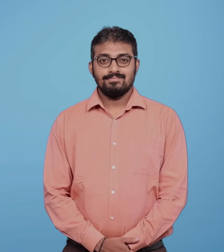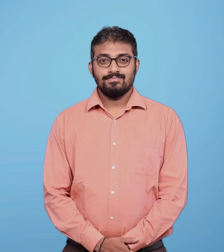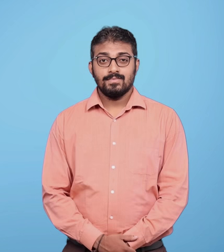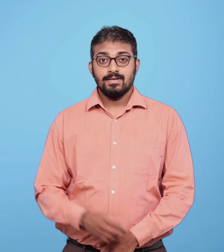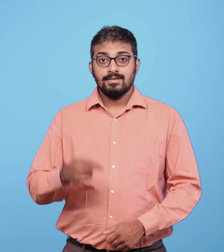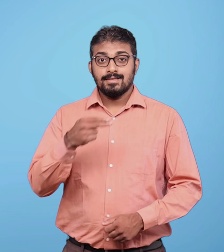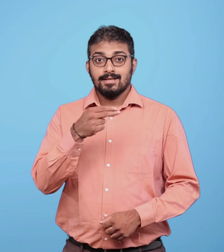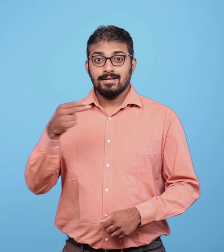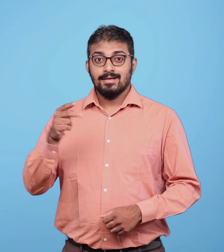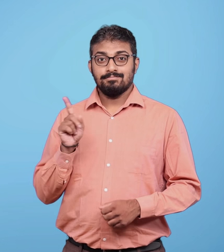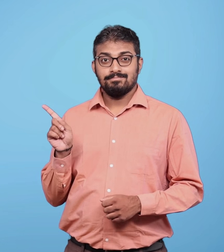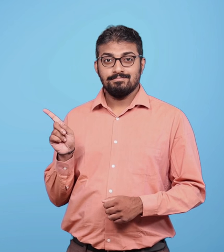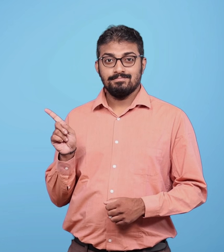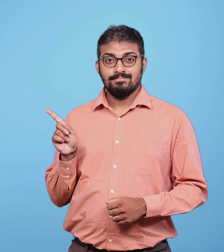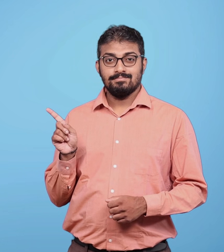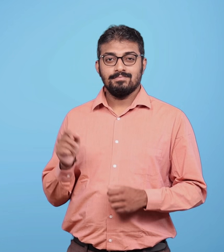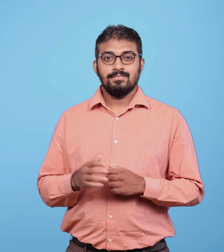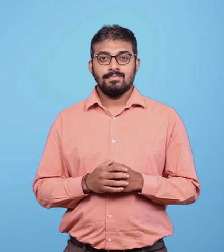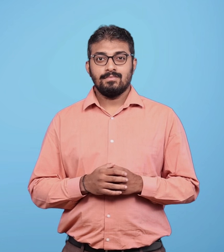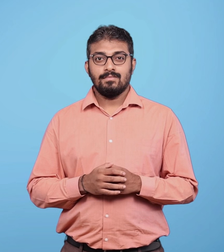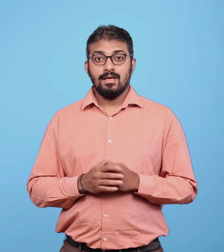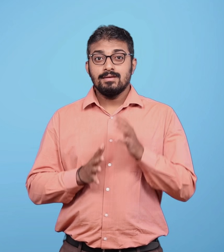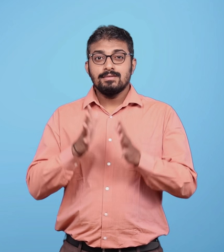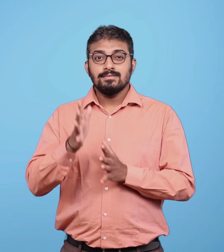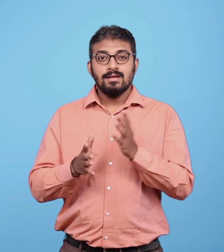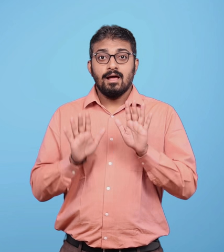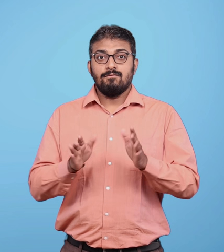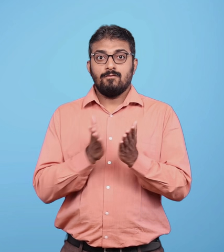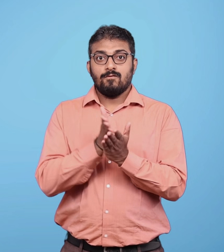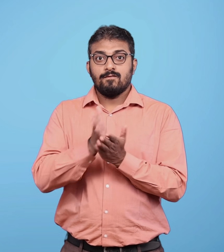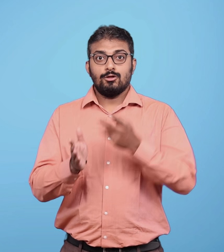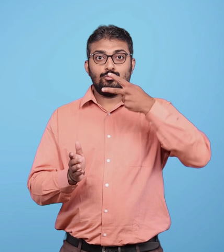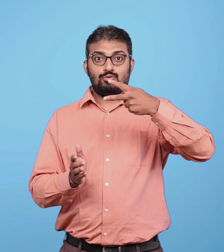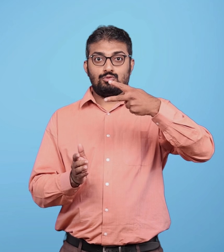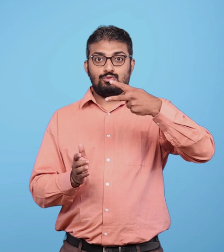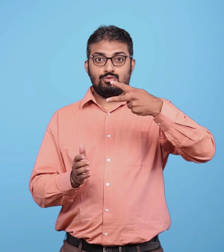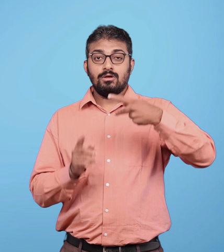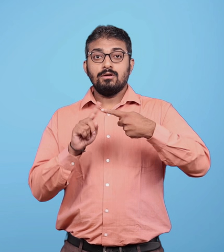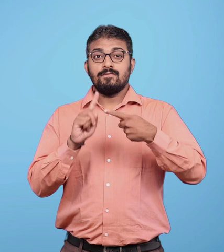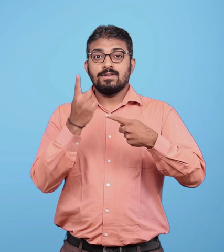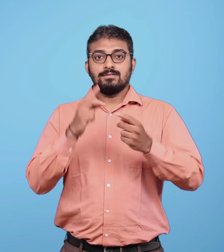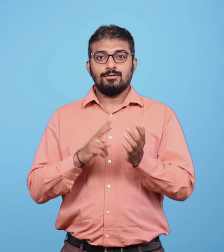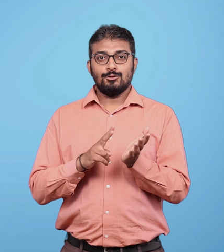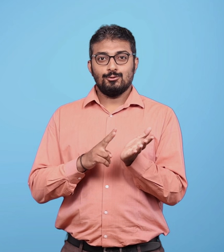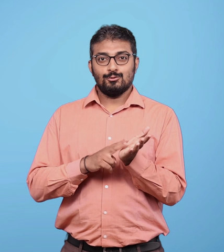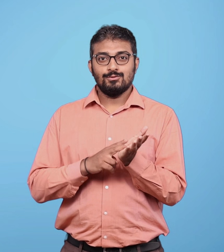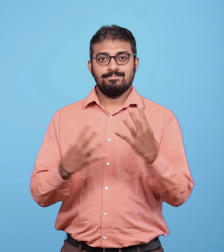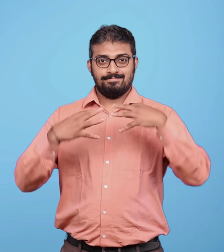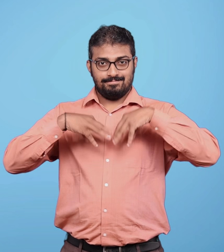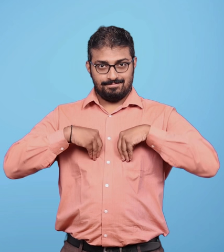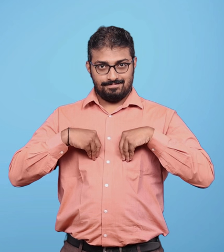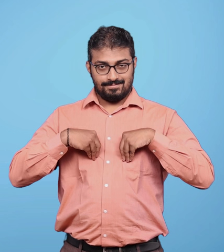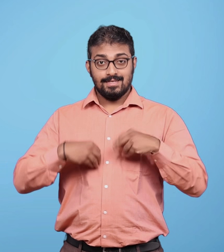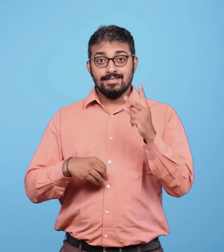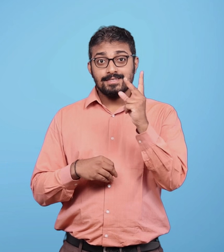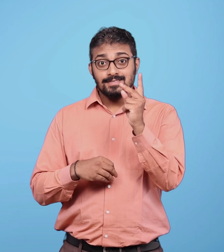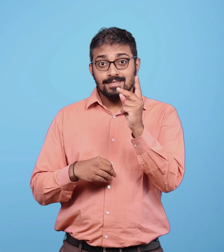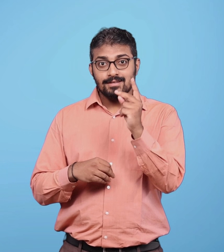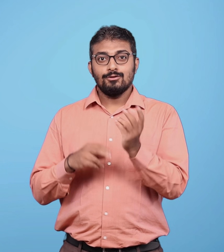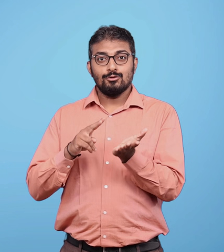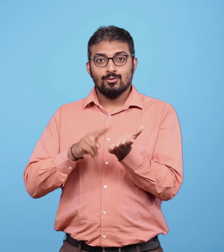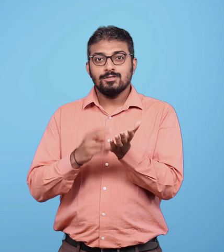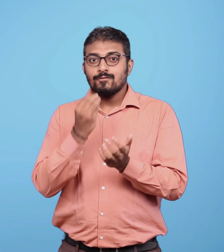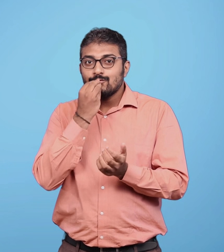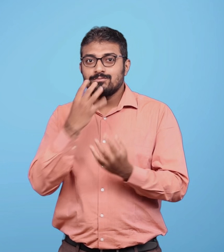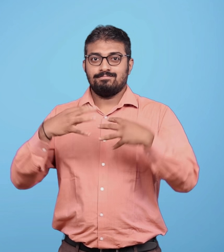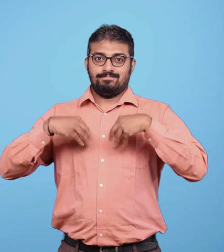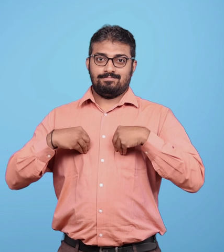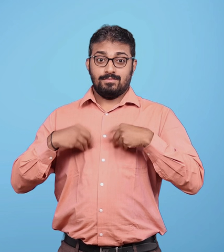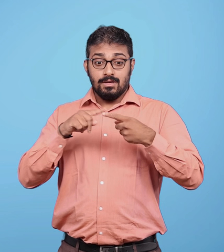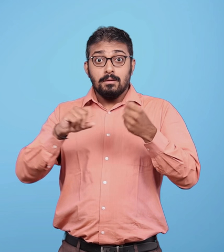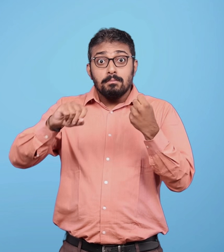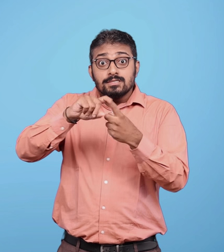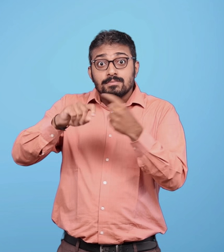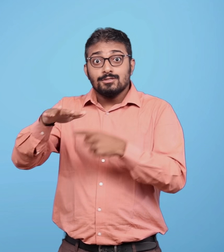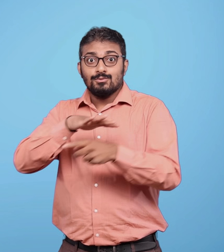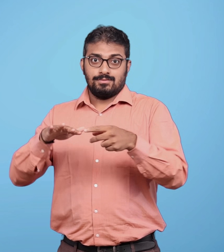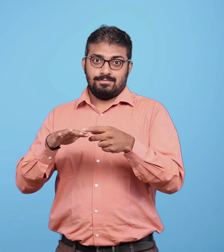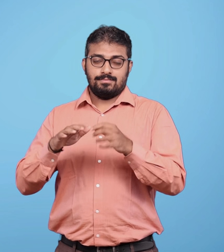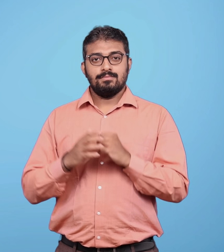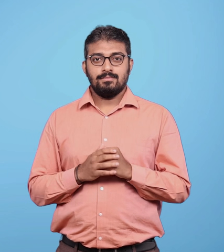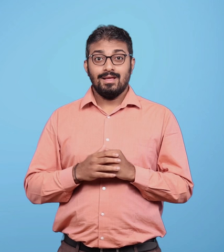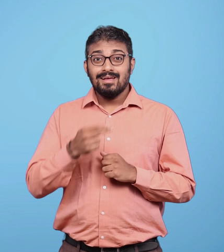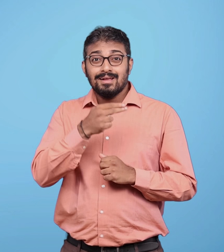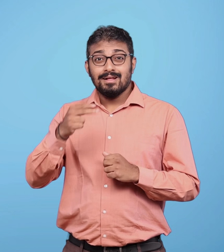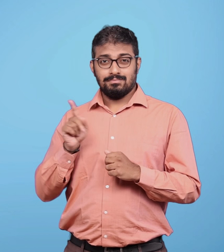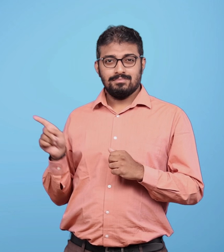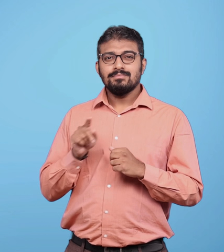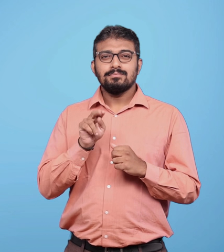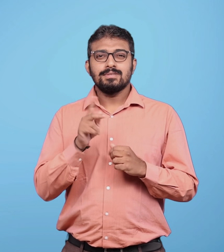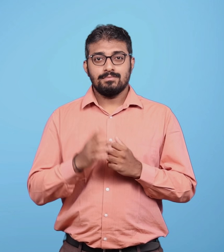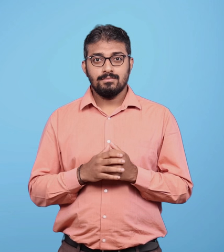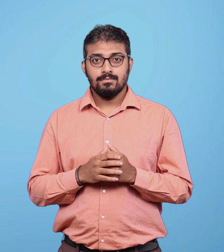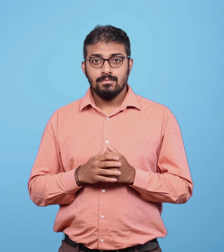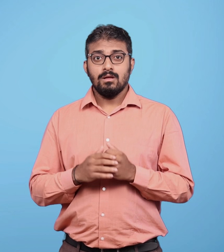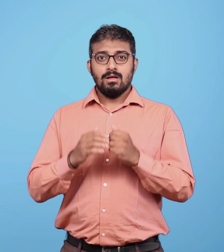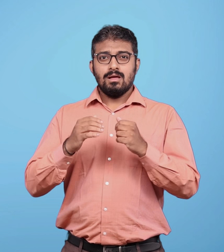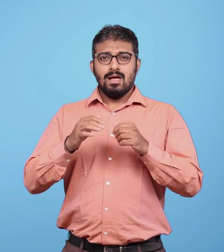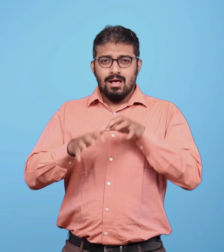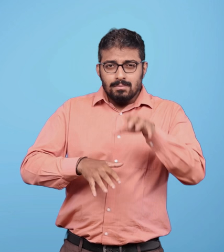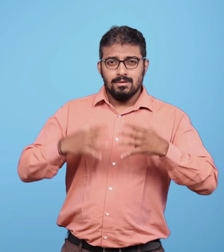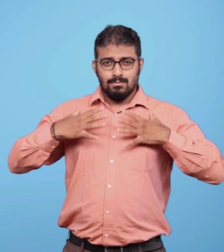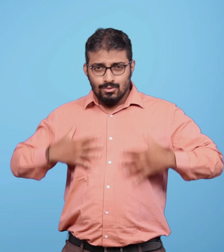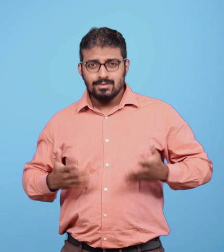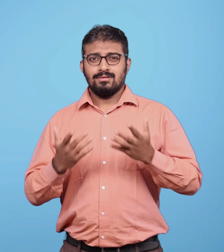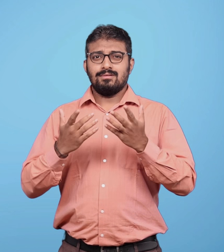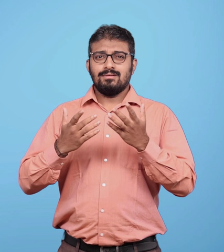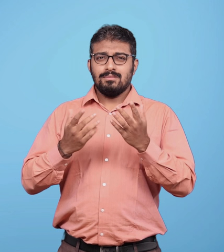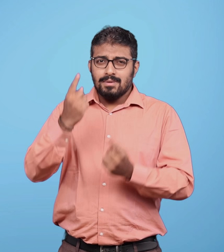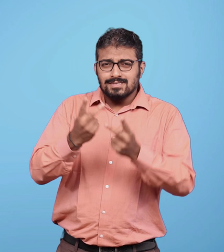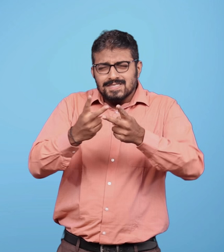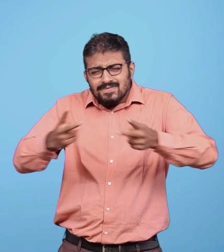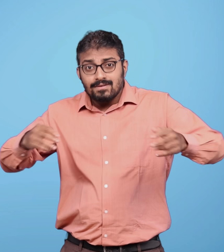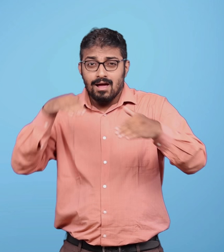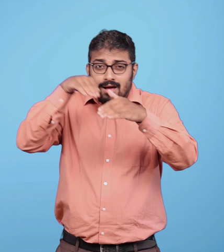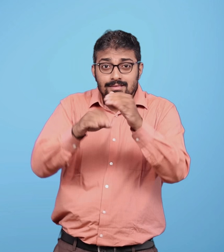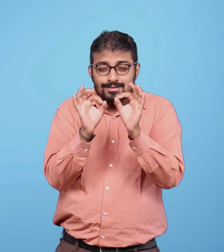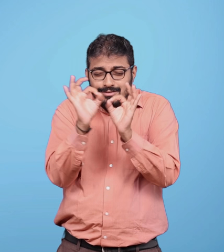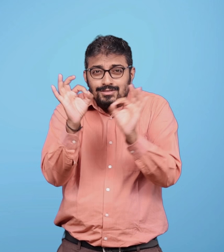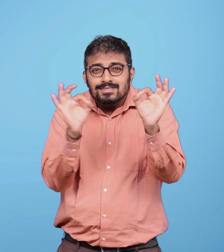Nutrition This sign means nutrition. Nutrition is the mode of taking food by an organism